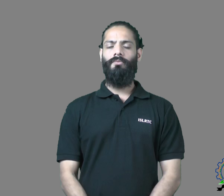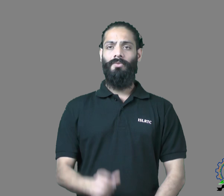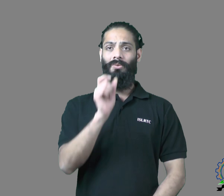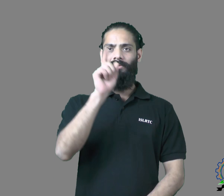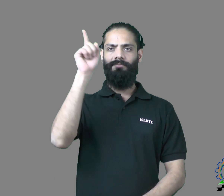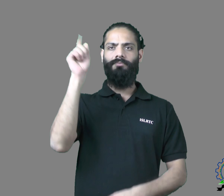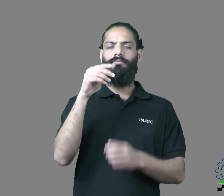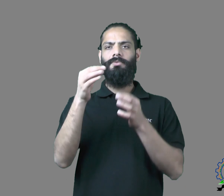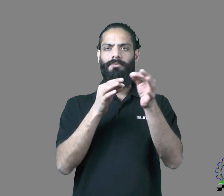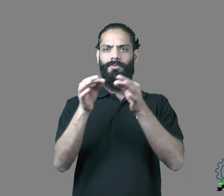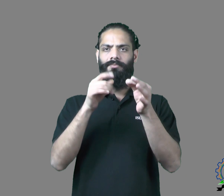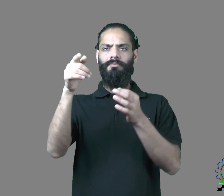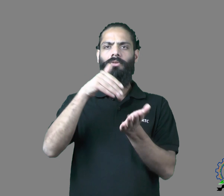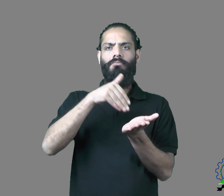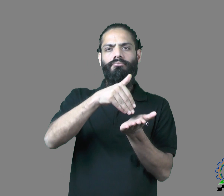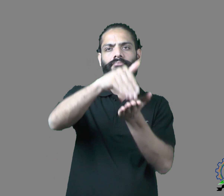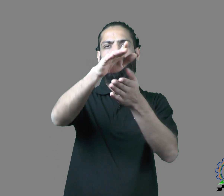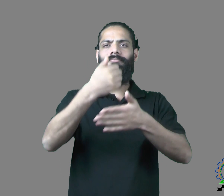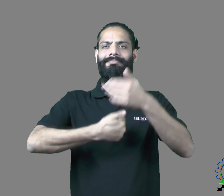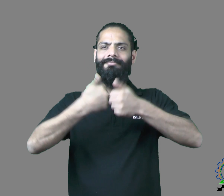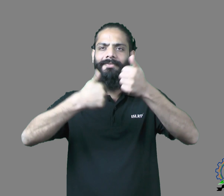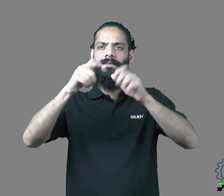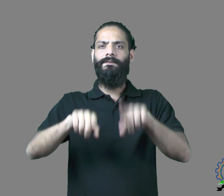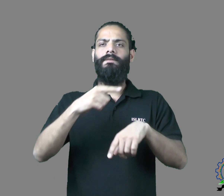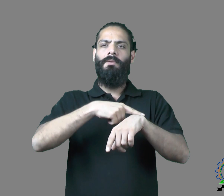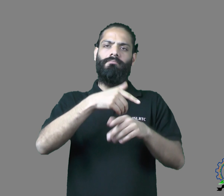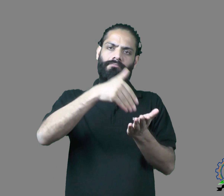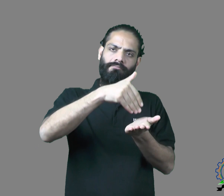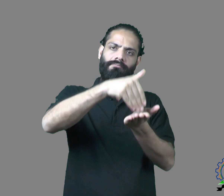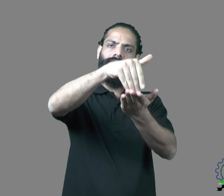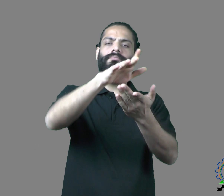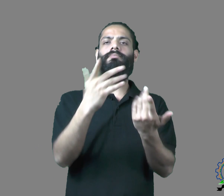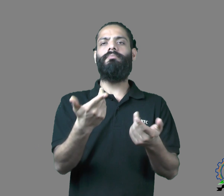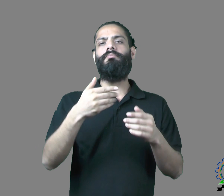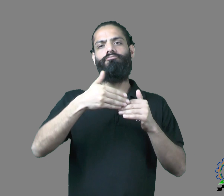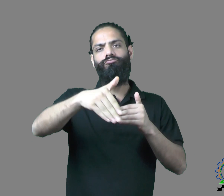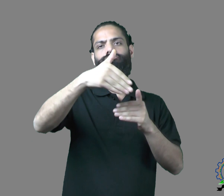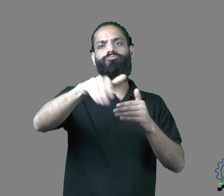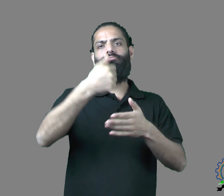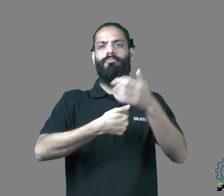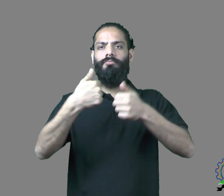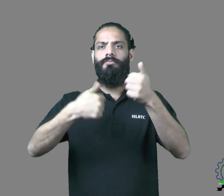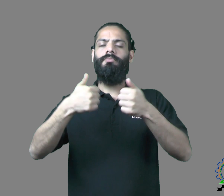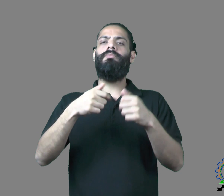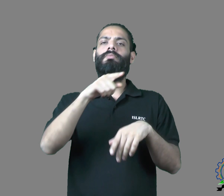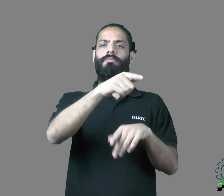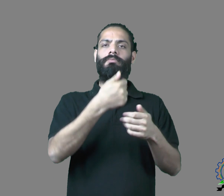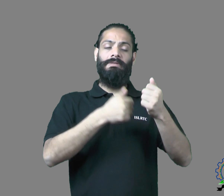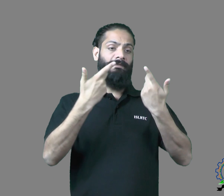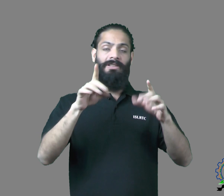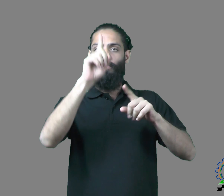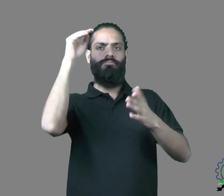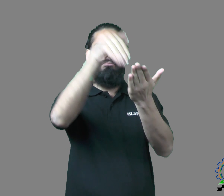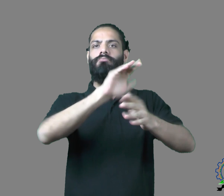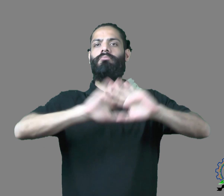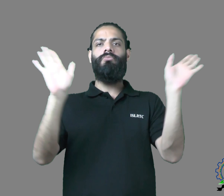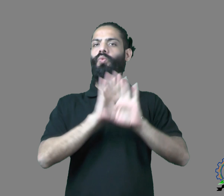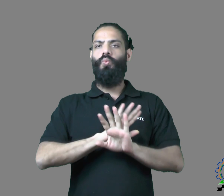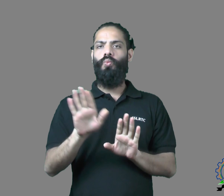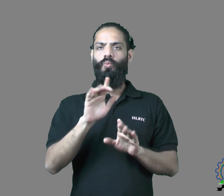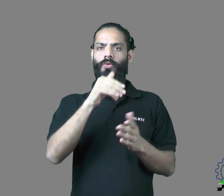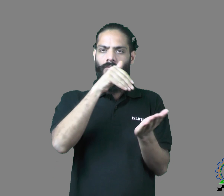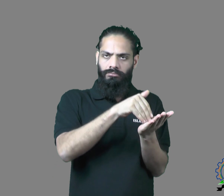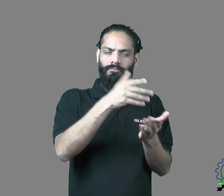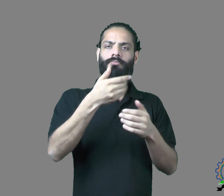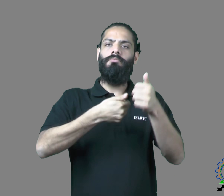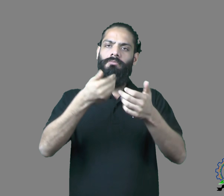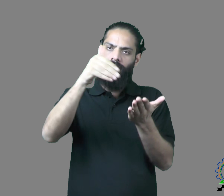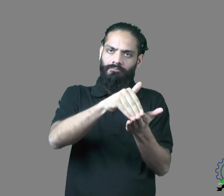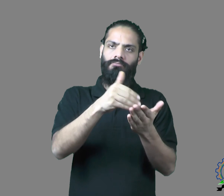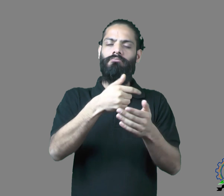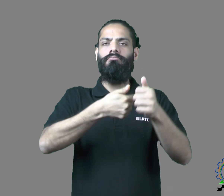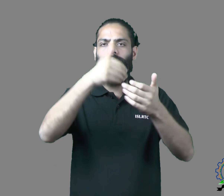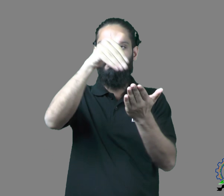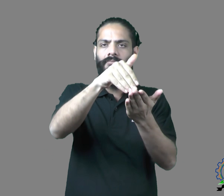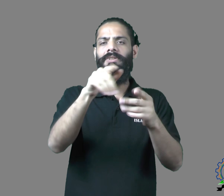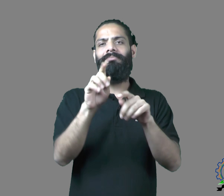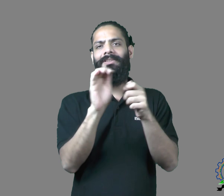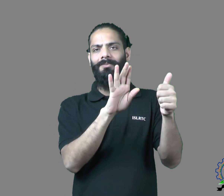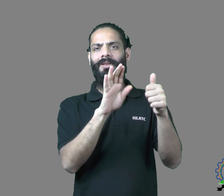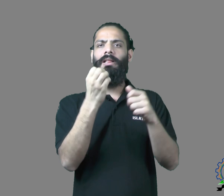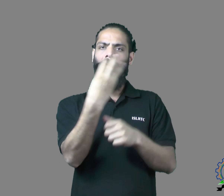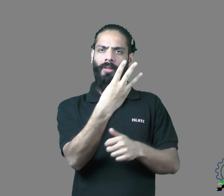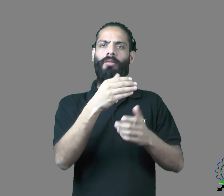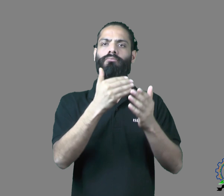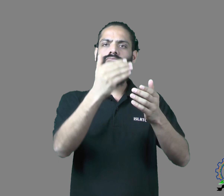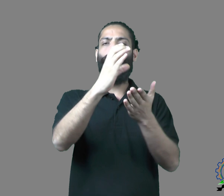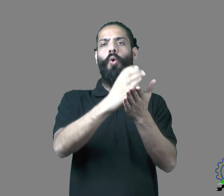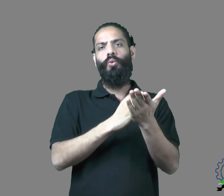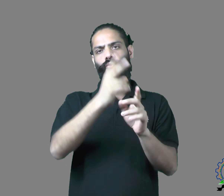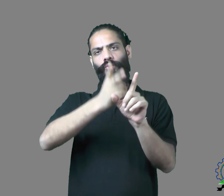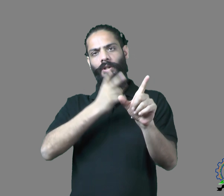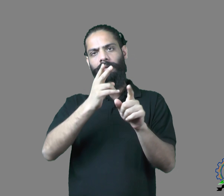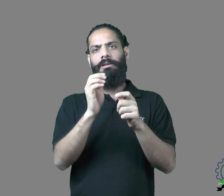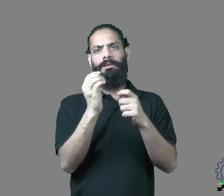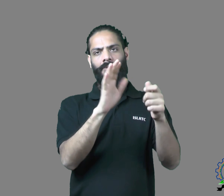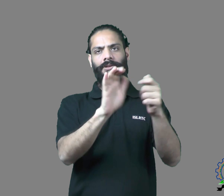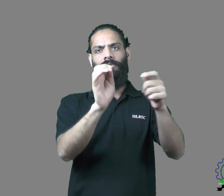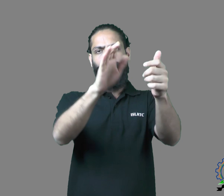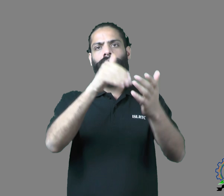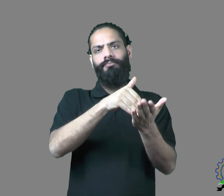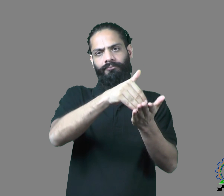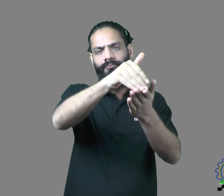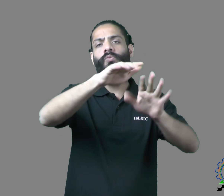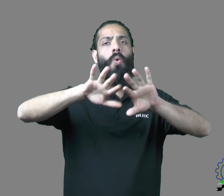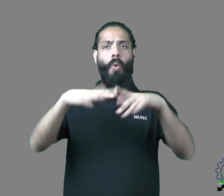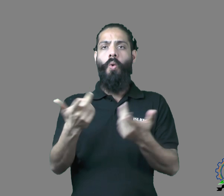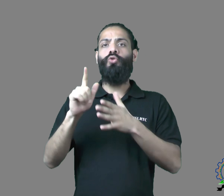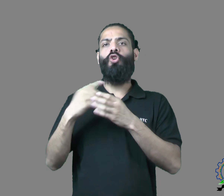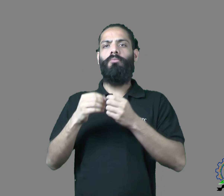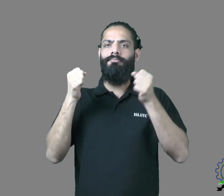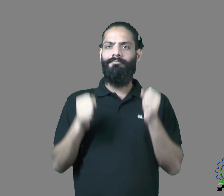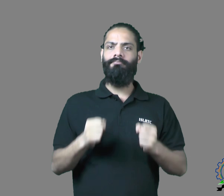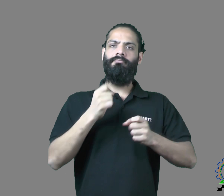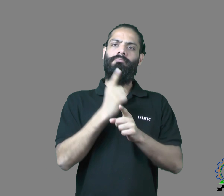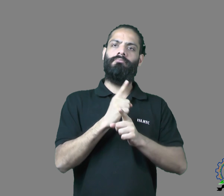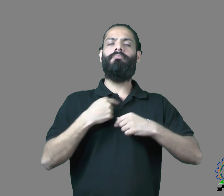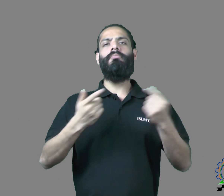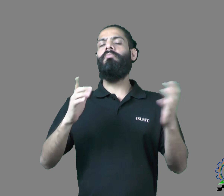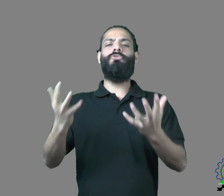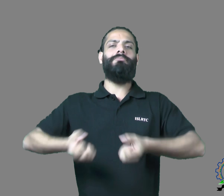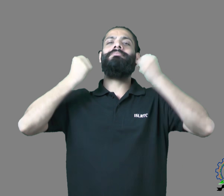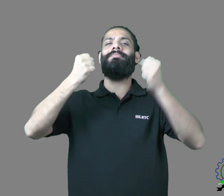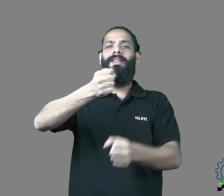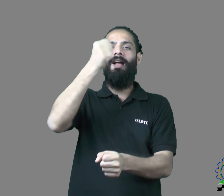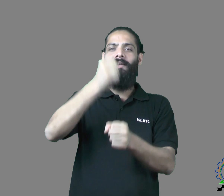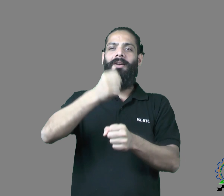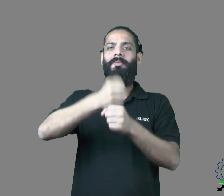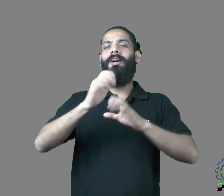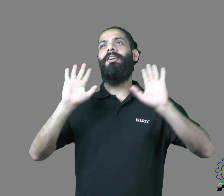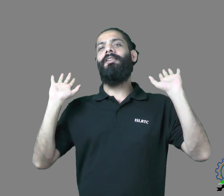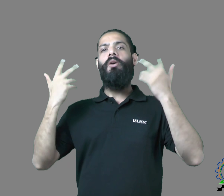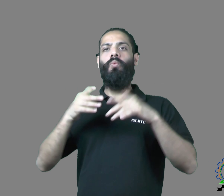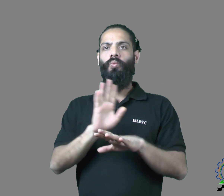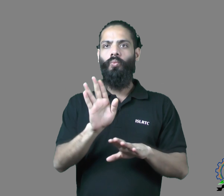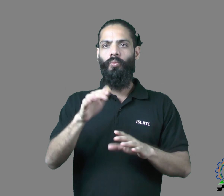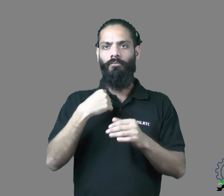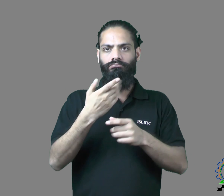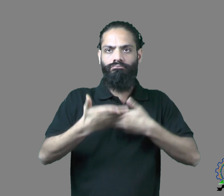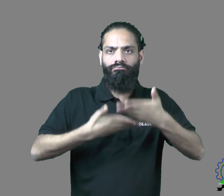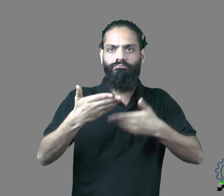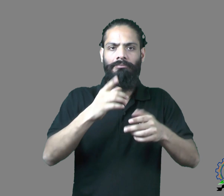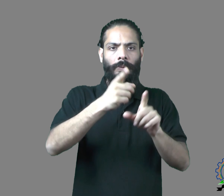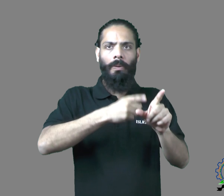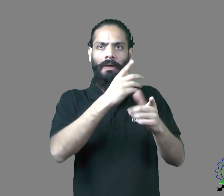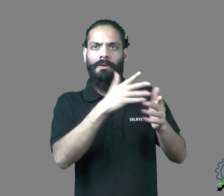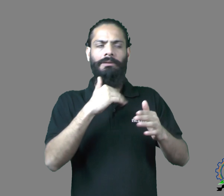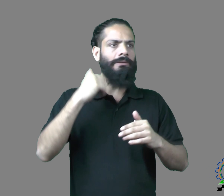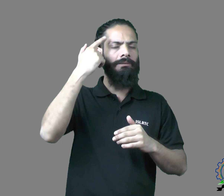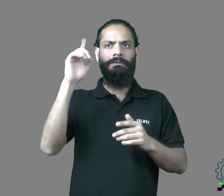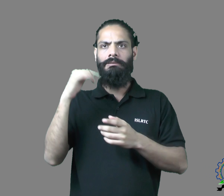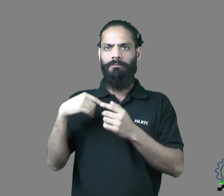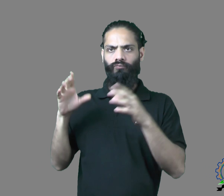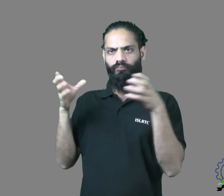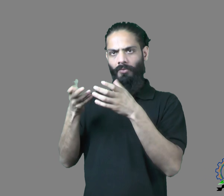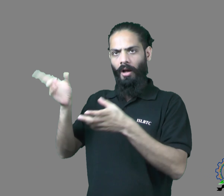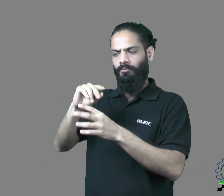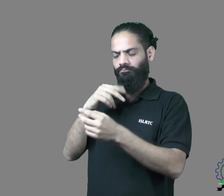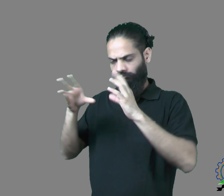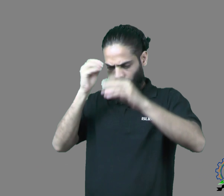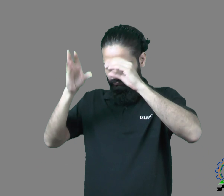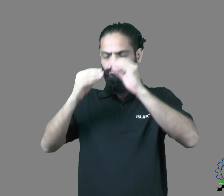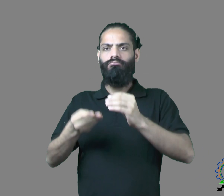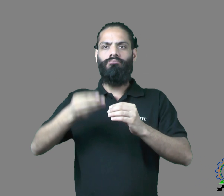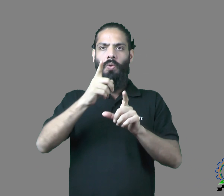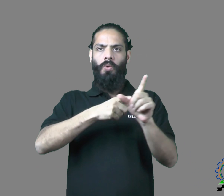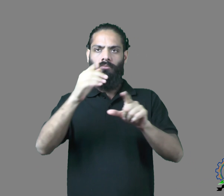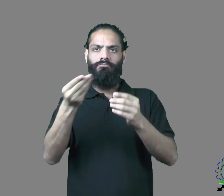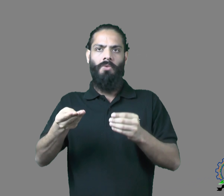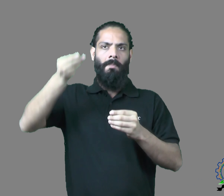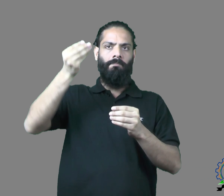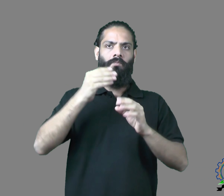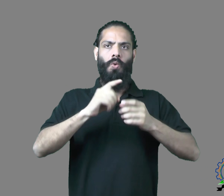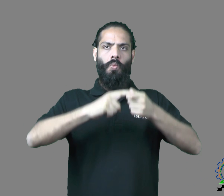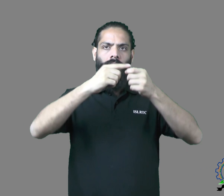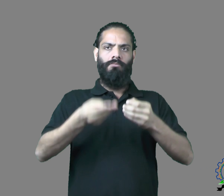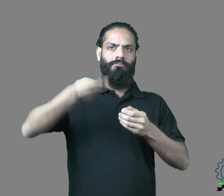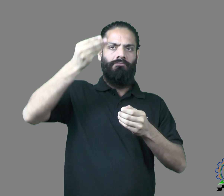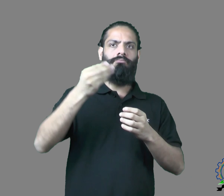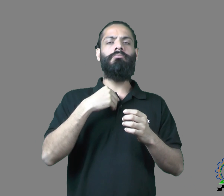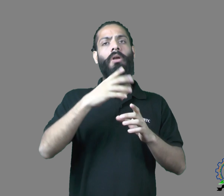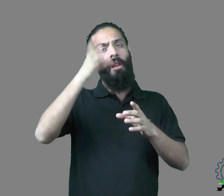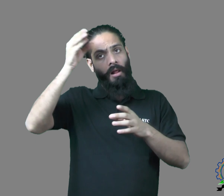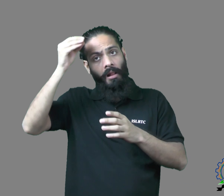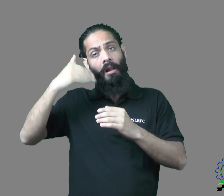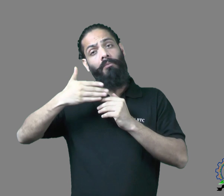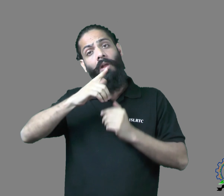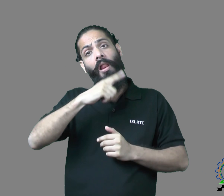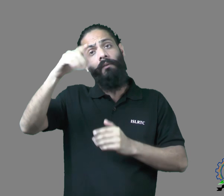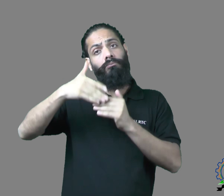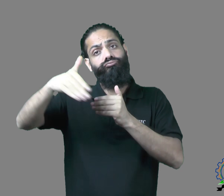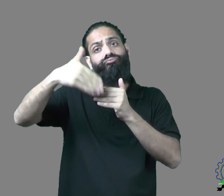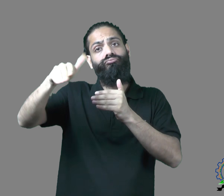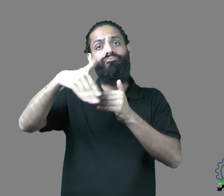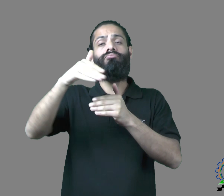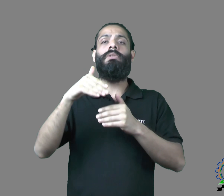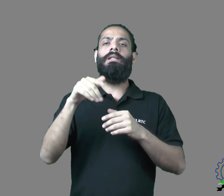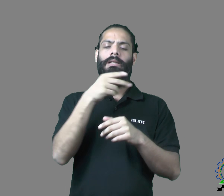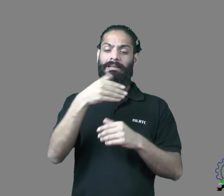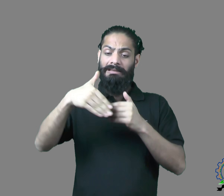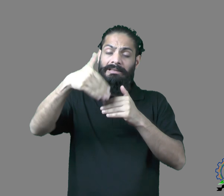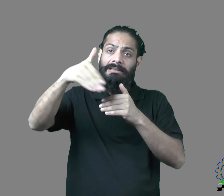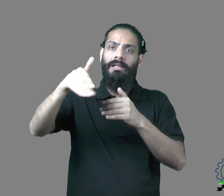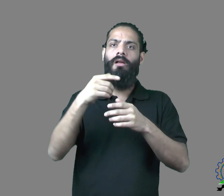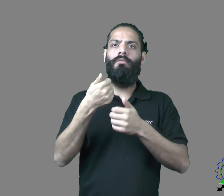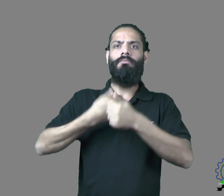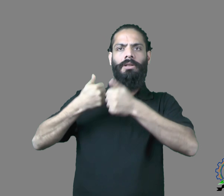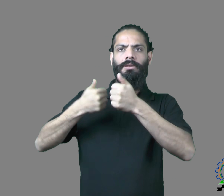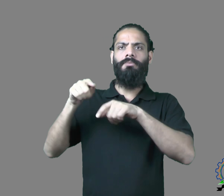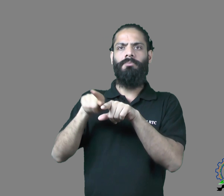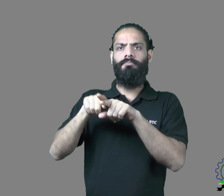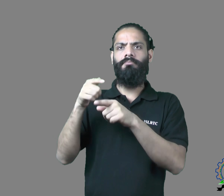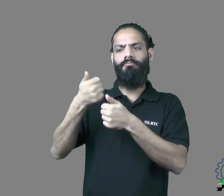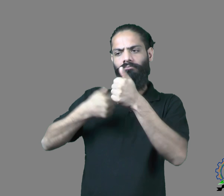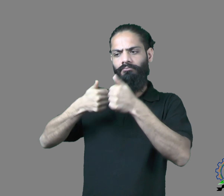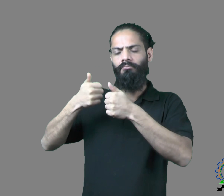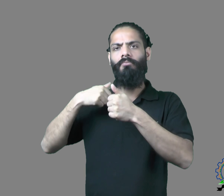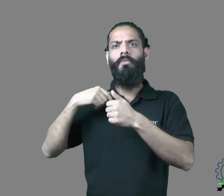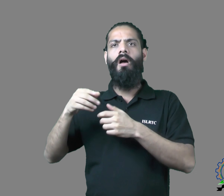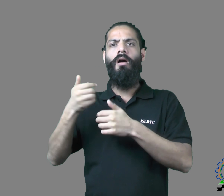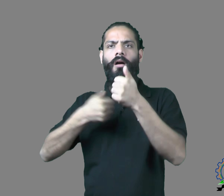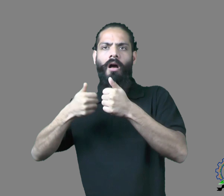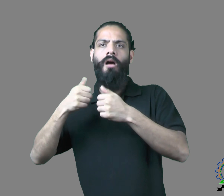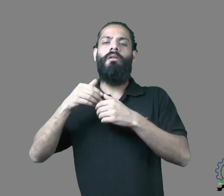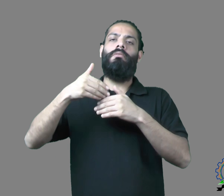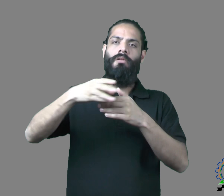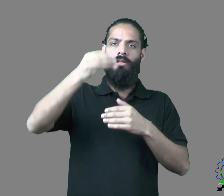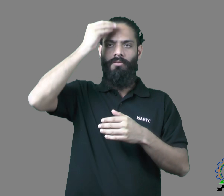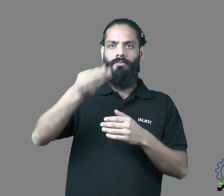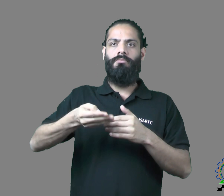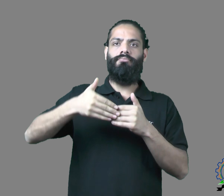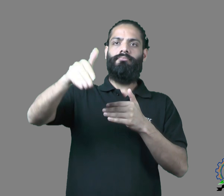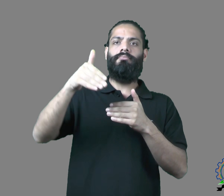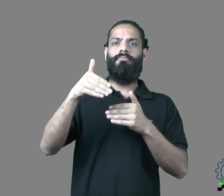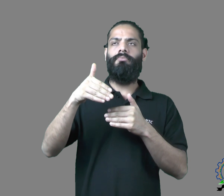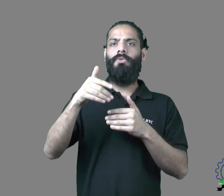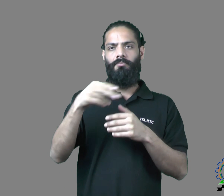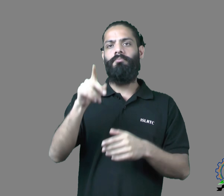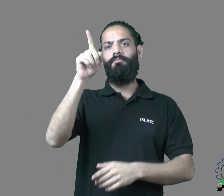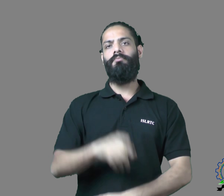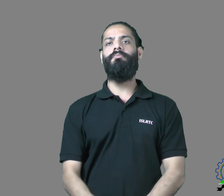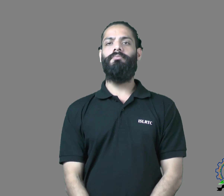Continuous Assessment